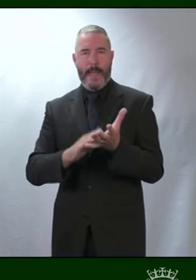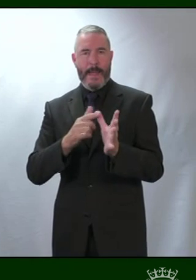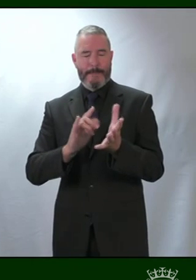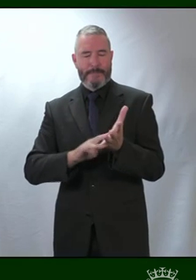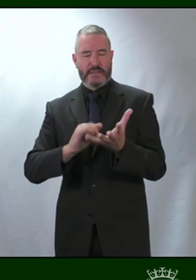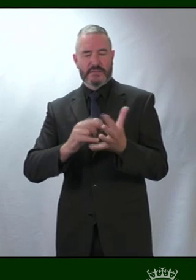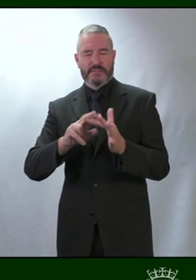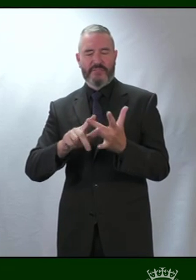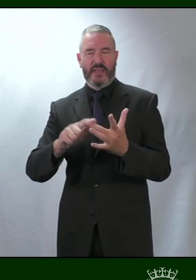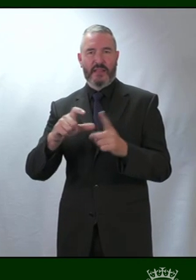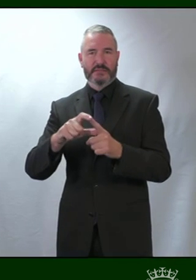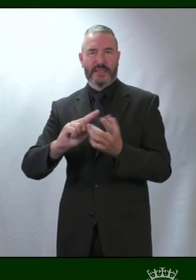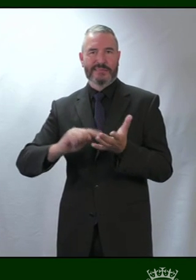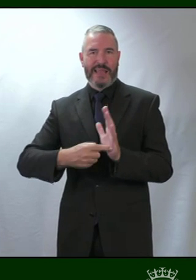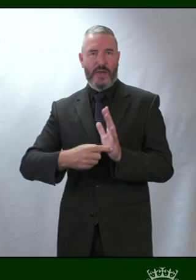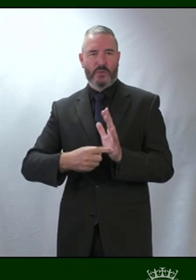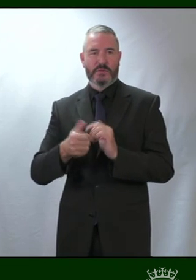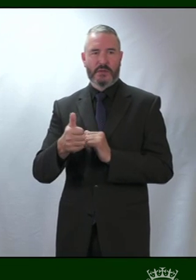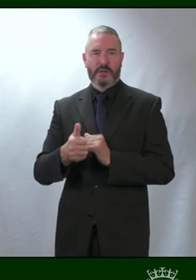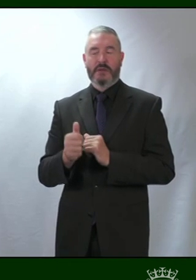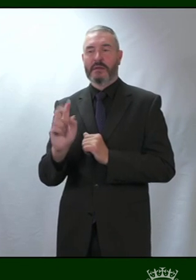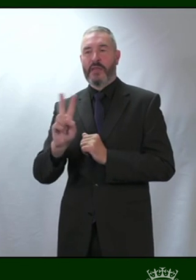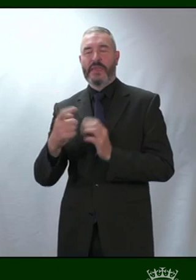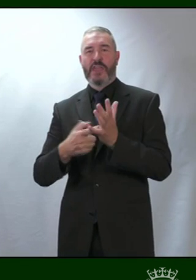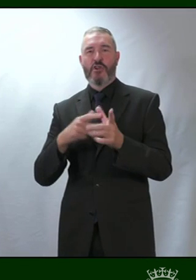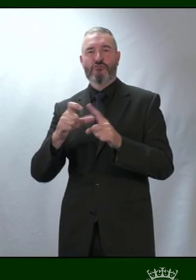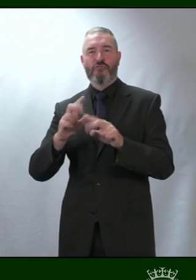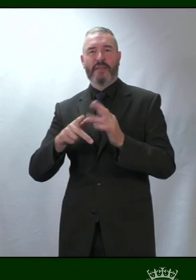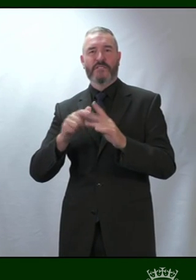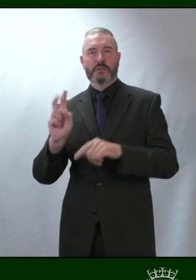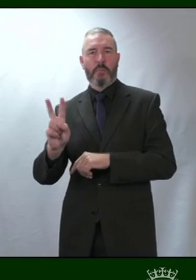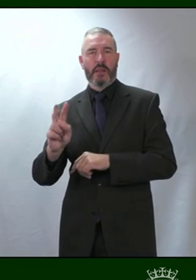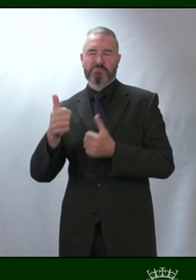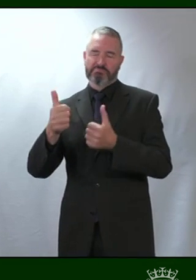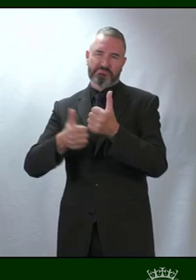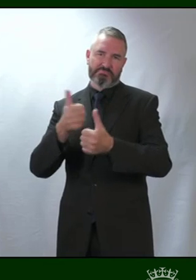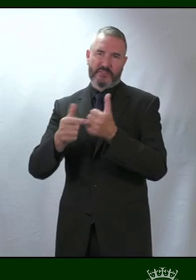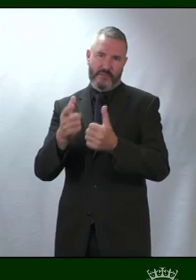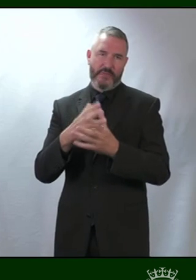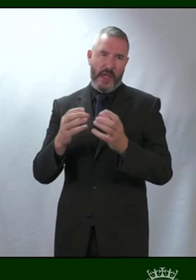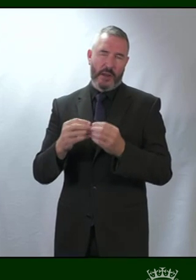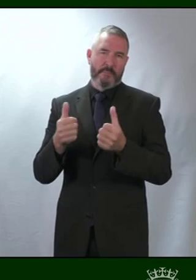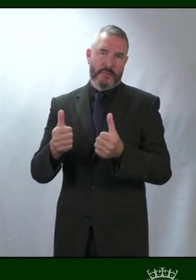Friend is, and I want to thank John and Carolyn Radford for all they have done for the club.